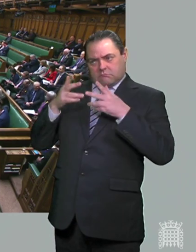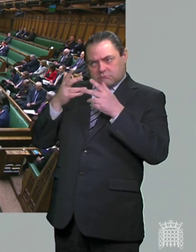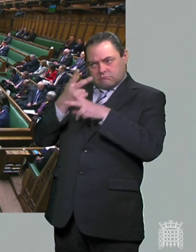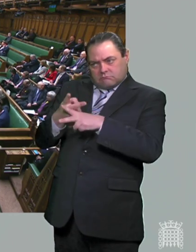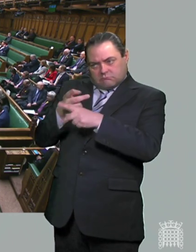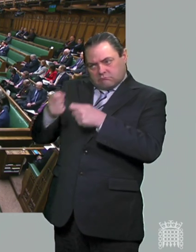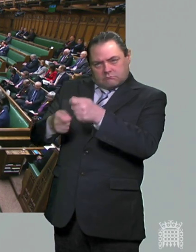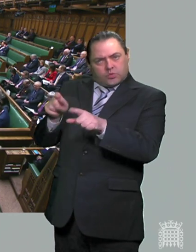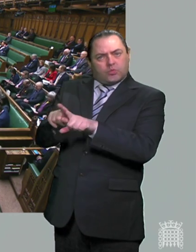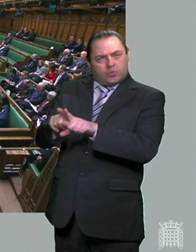I call the shadow Minister.